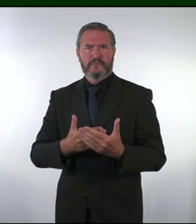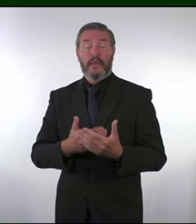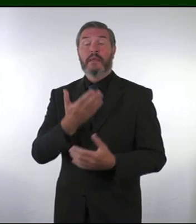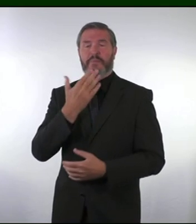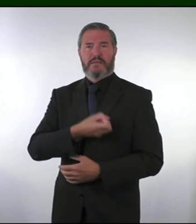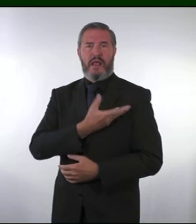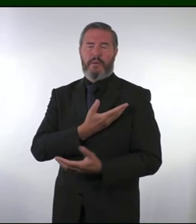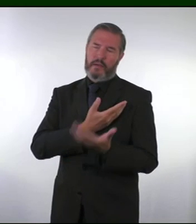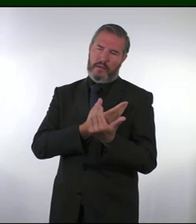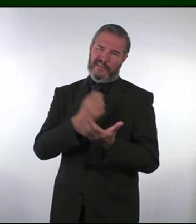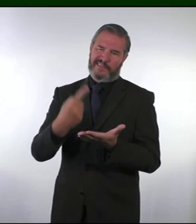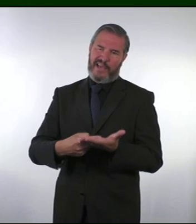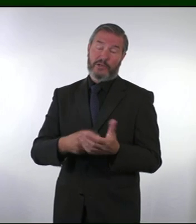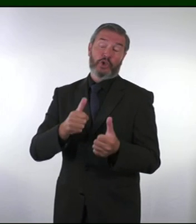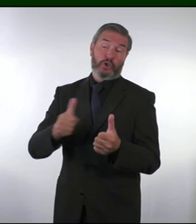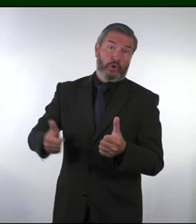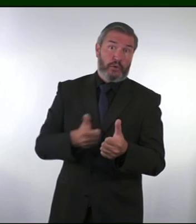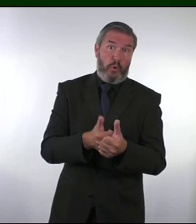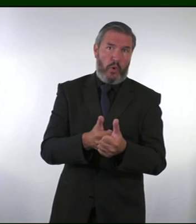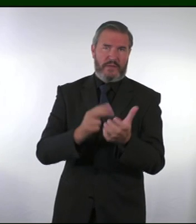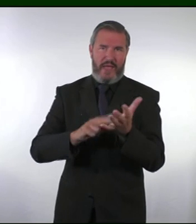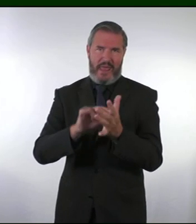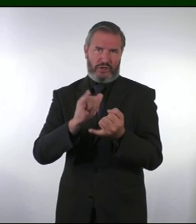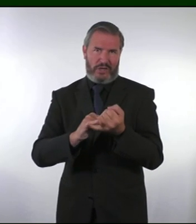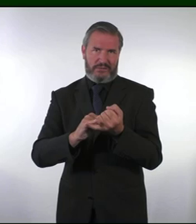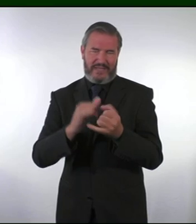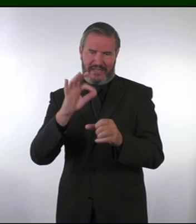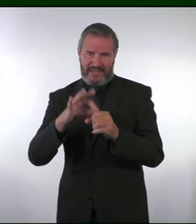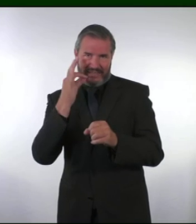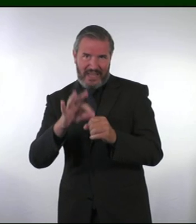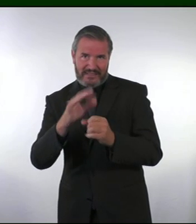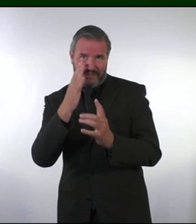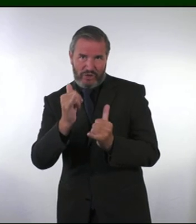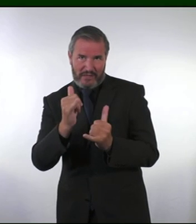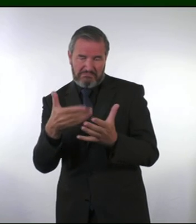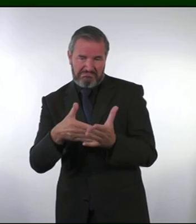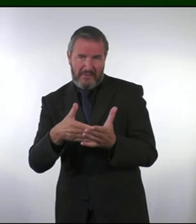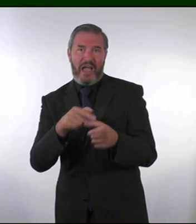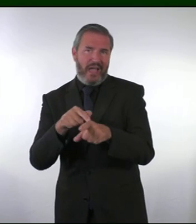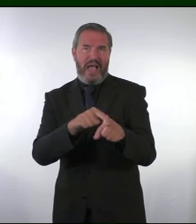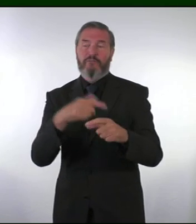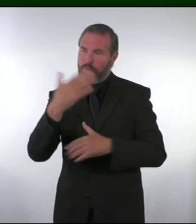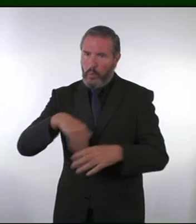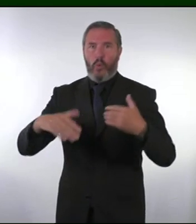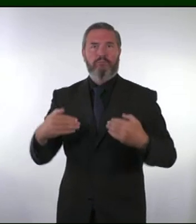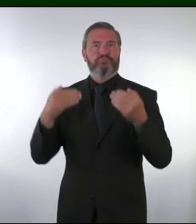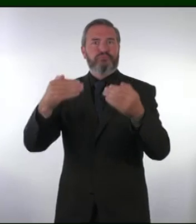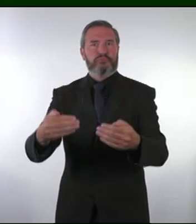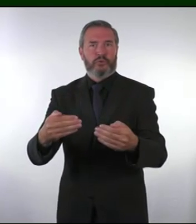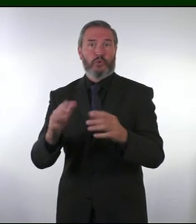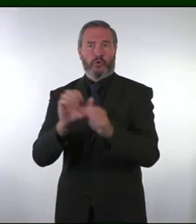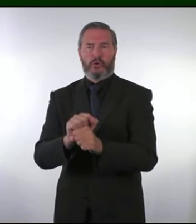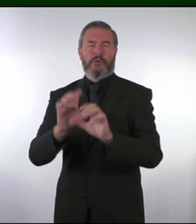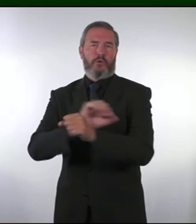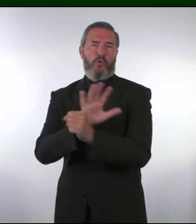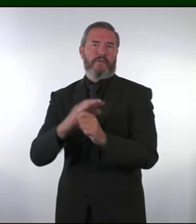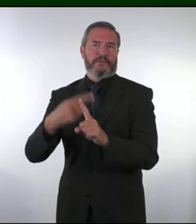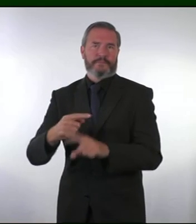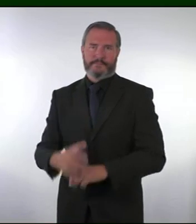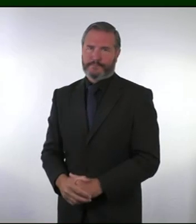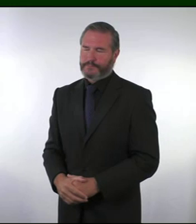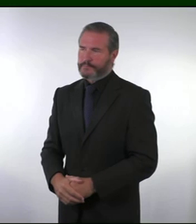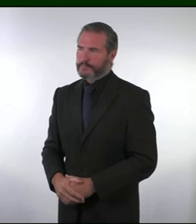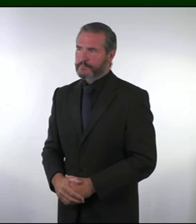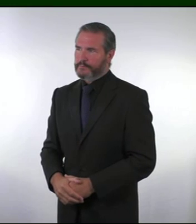They need to make up their mind. They need to get behind NHS Test and Trace, support it and take the country forward together.